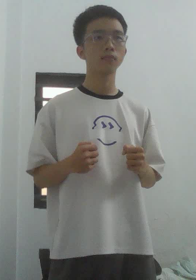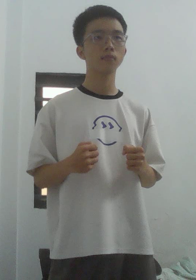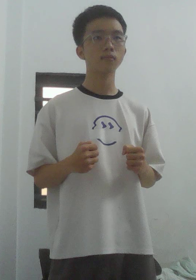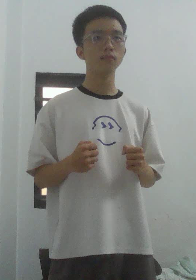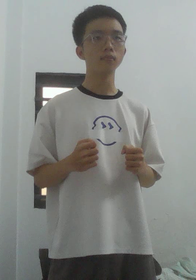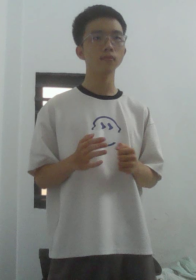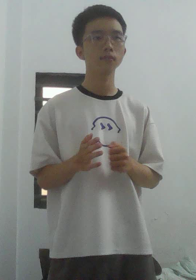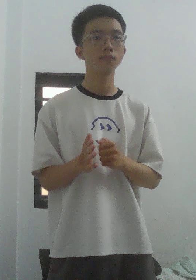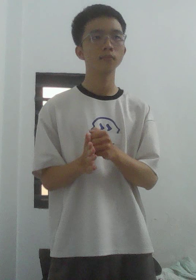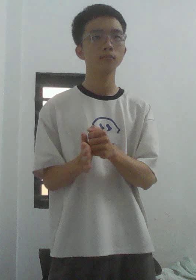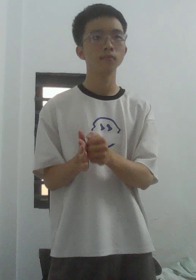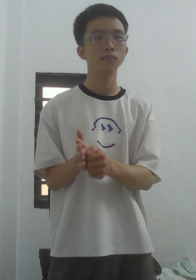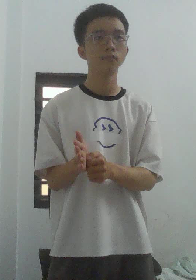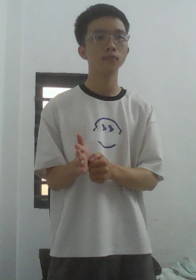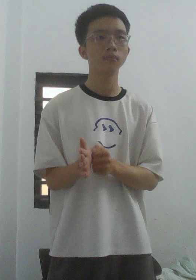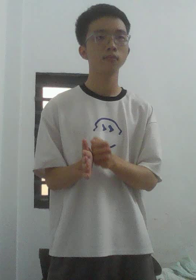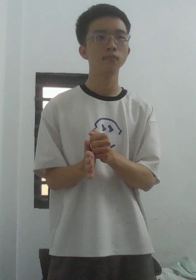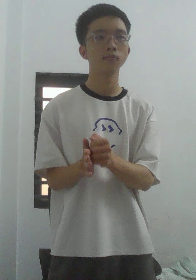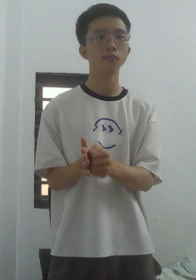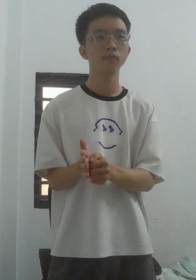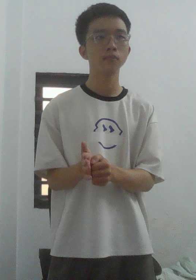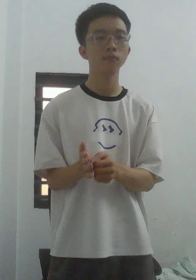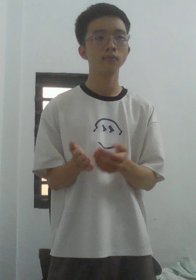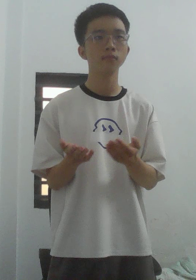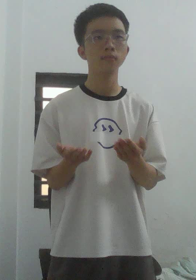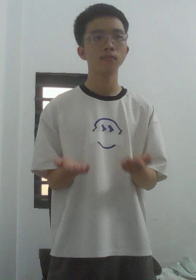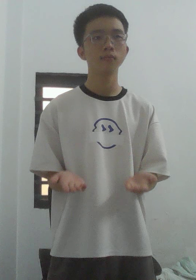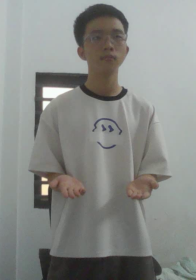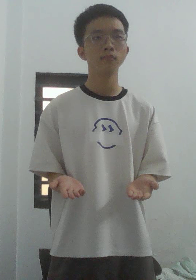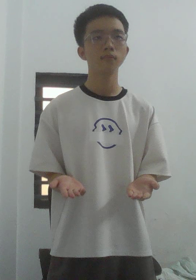thang nay